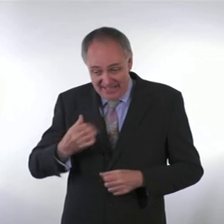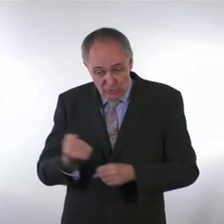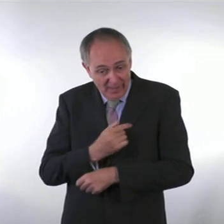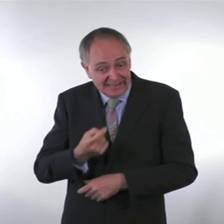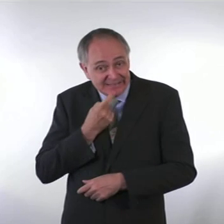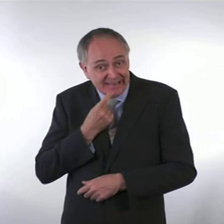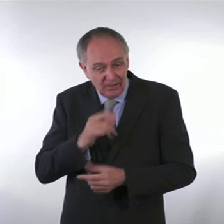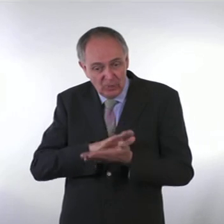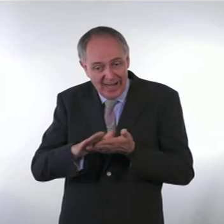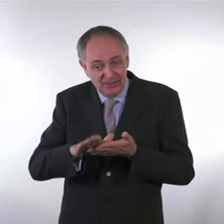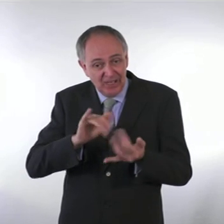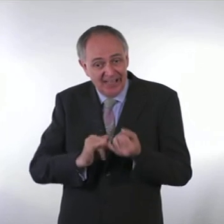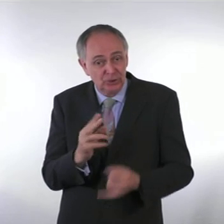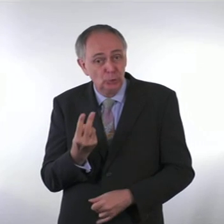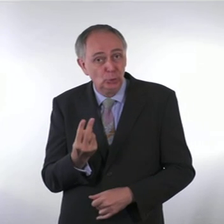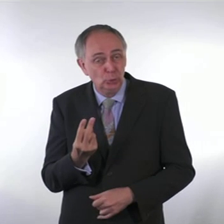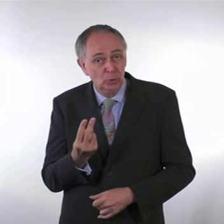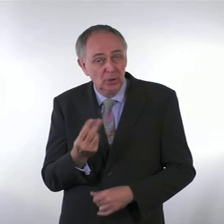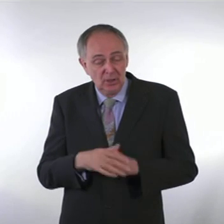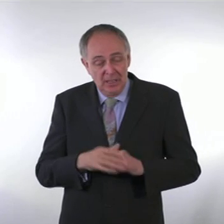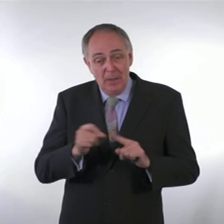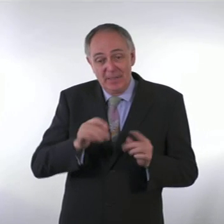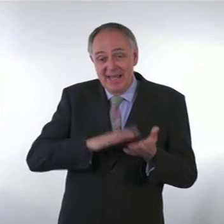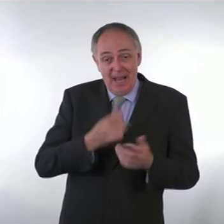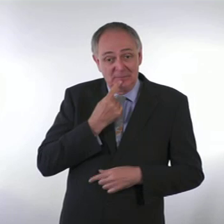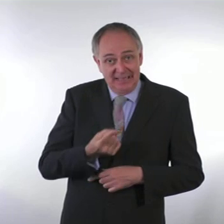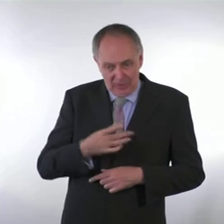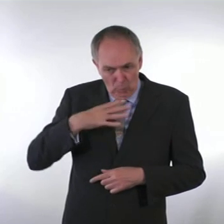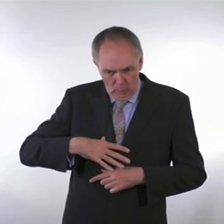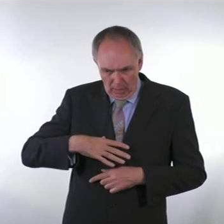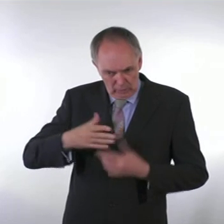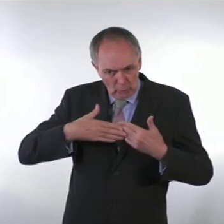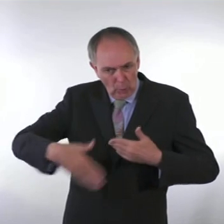My right honourable Friend the Prime Minister has said in the House that he wants to see that happen.